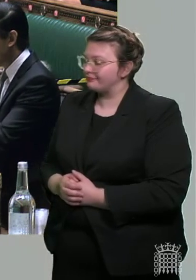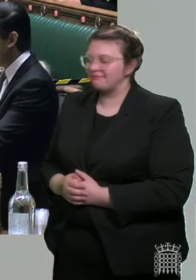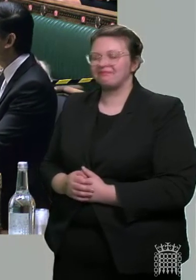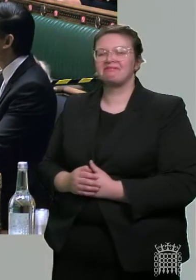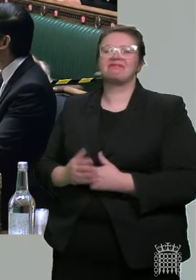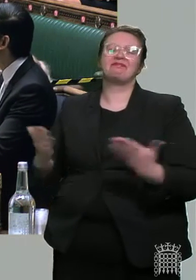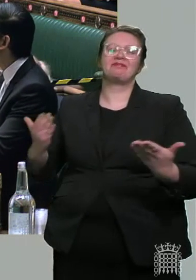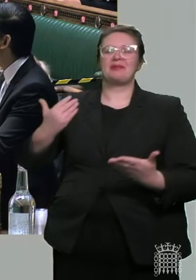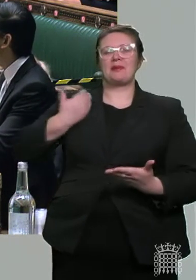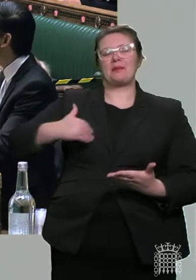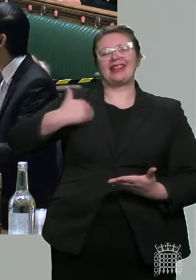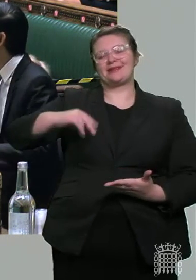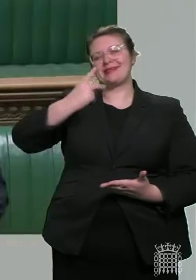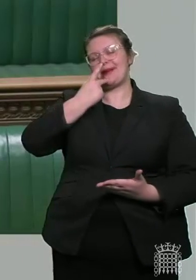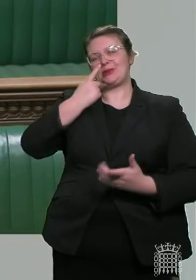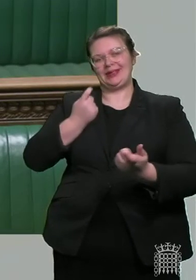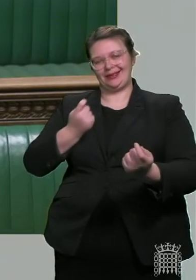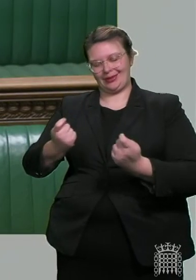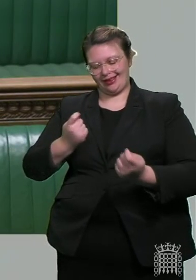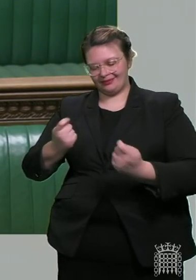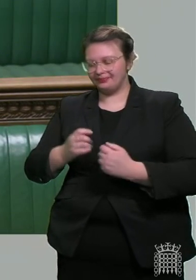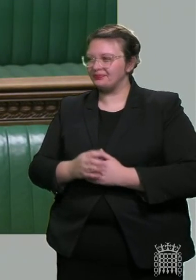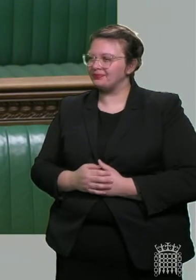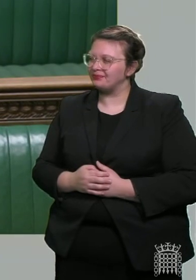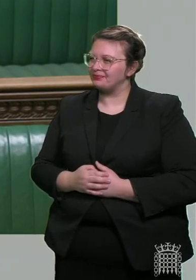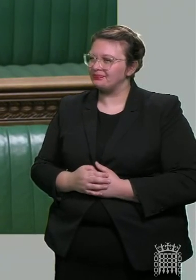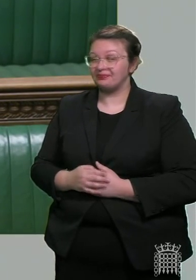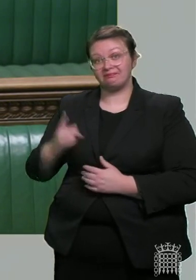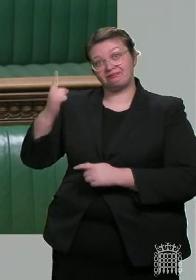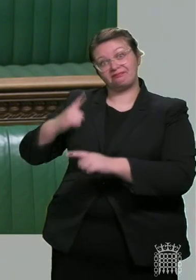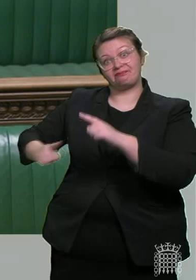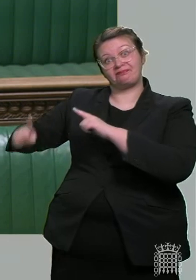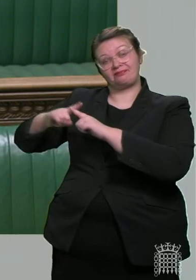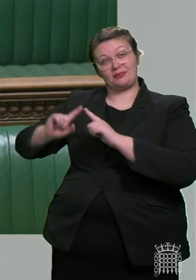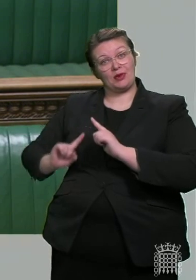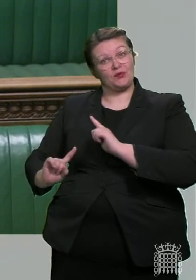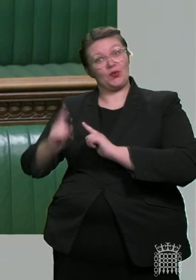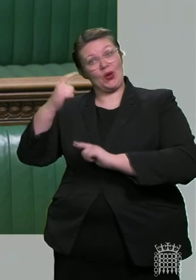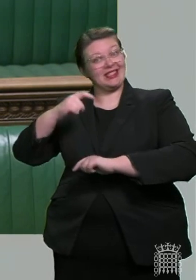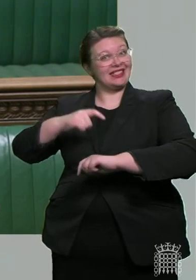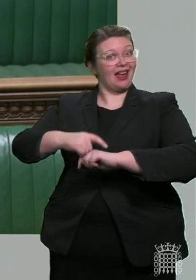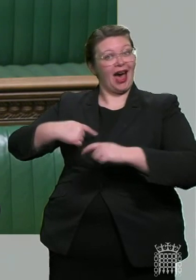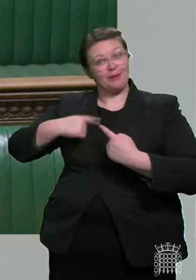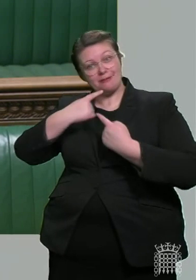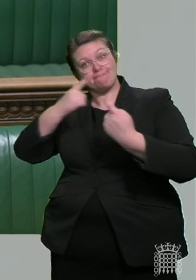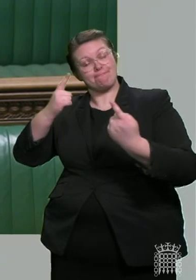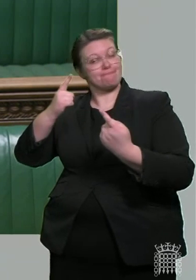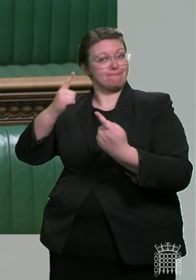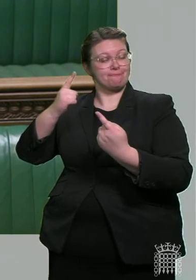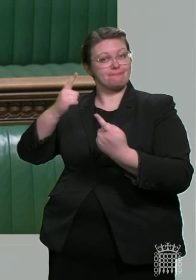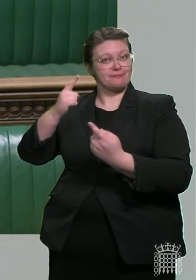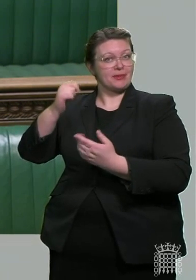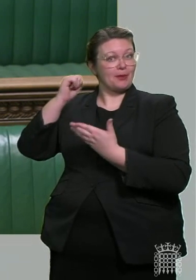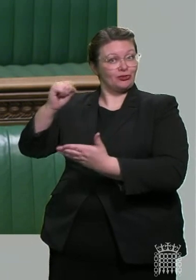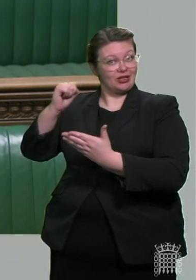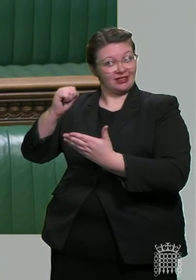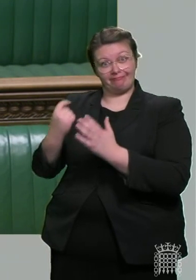Madam Deputy Speaker, a year ago, in my first Budget, I announced our initial response to coronavirus.